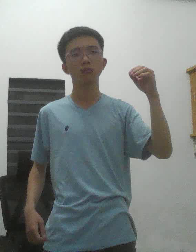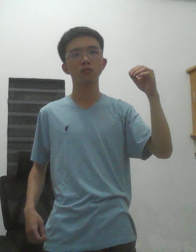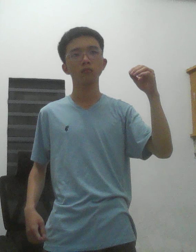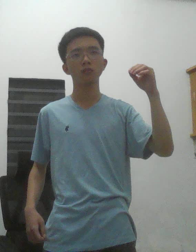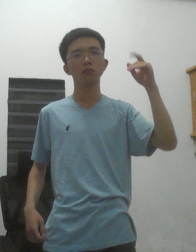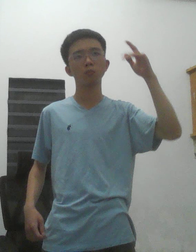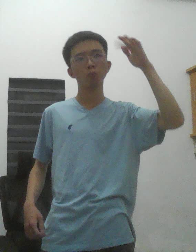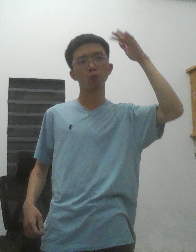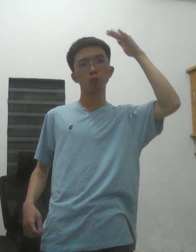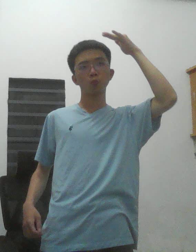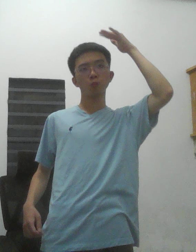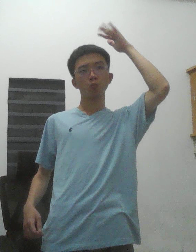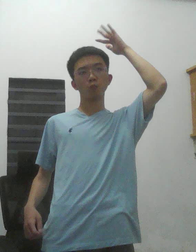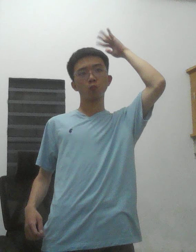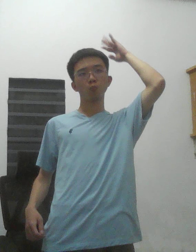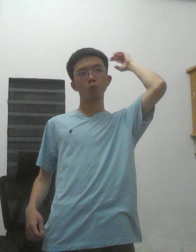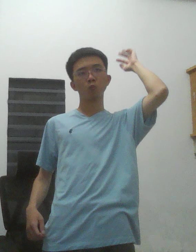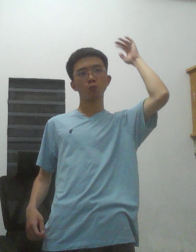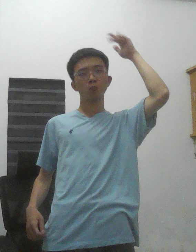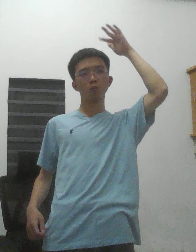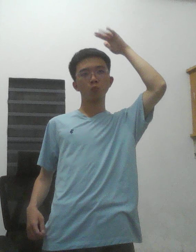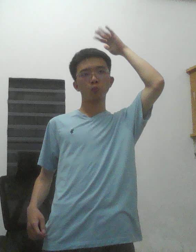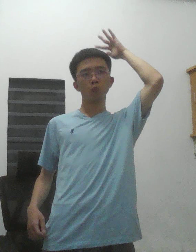vo ly